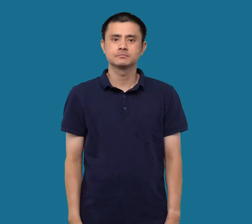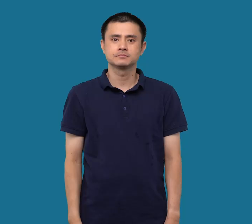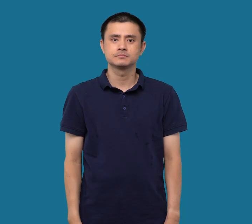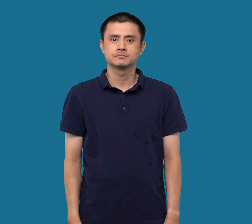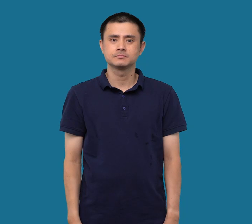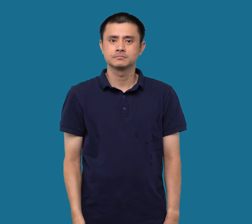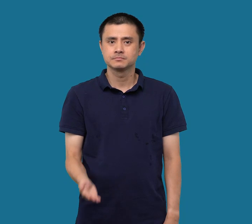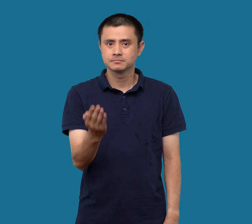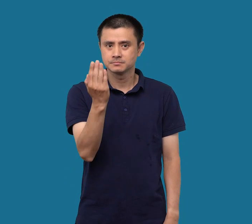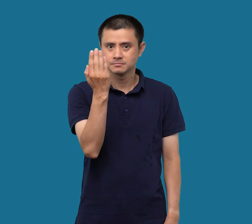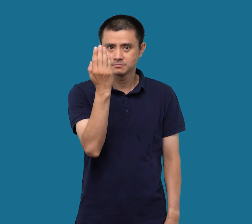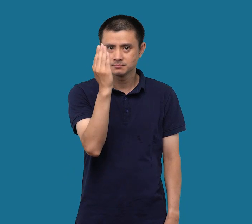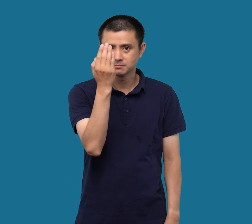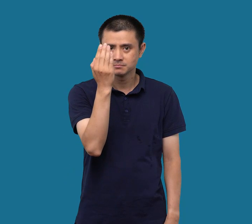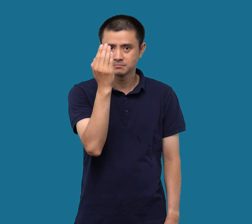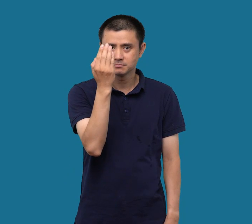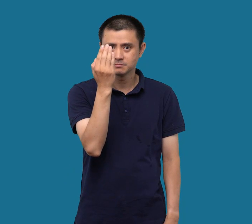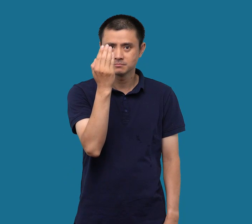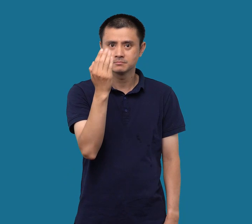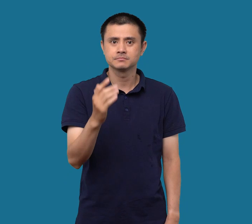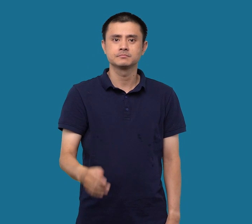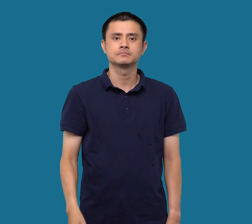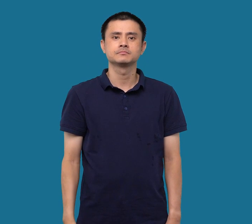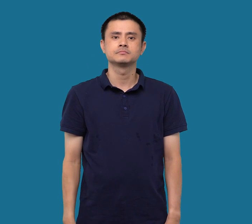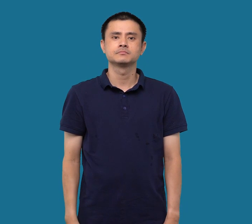gương